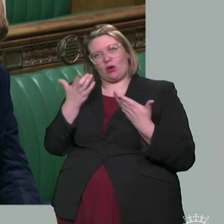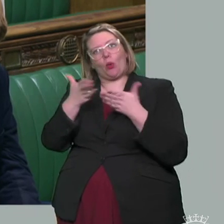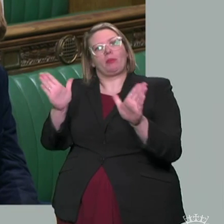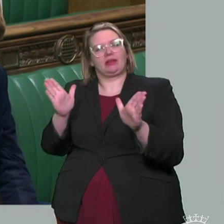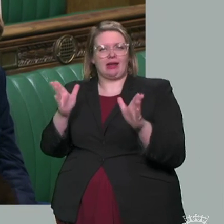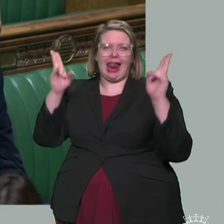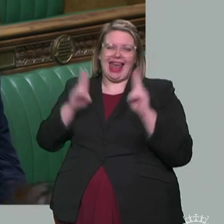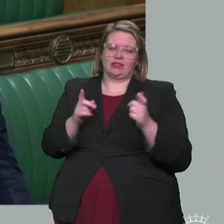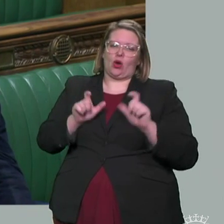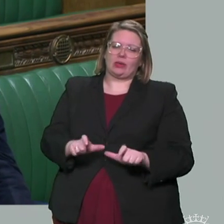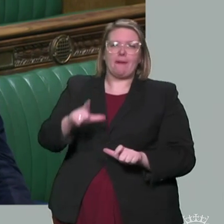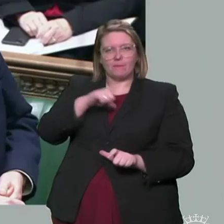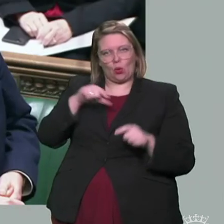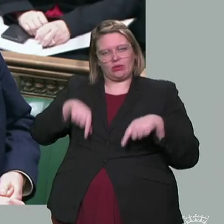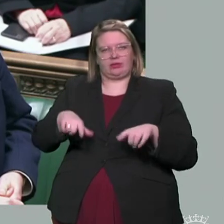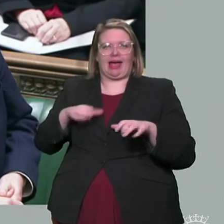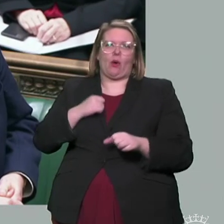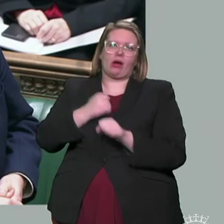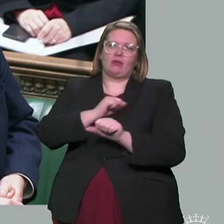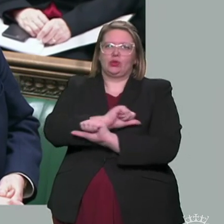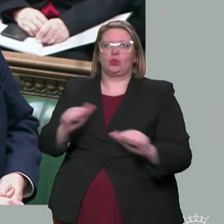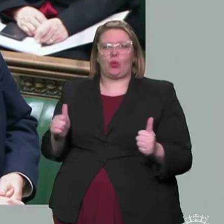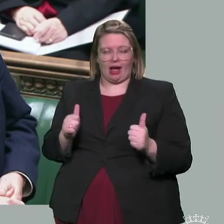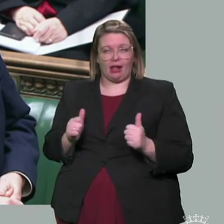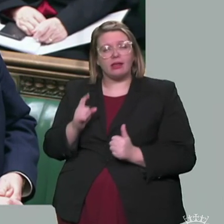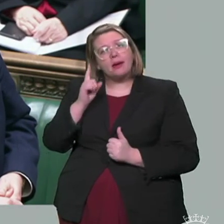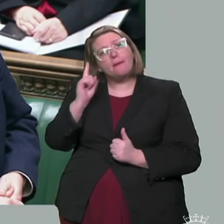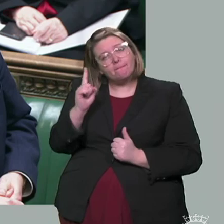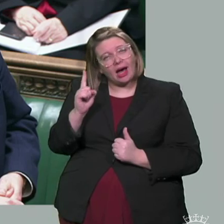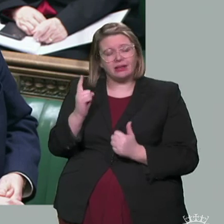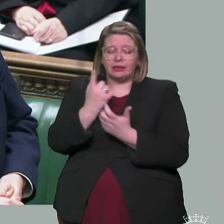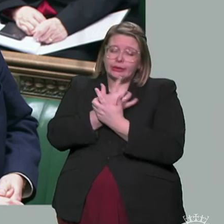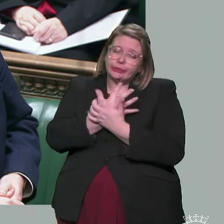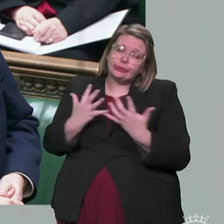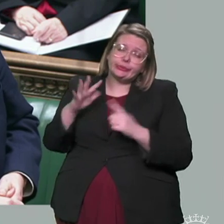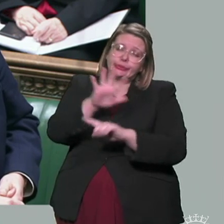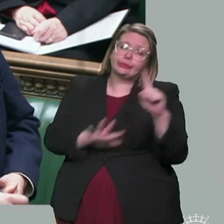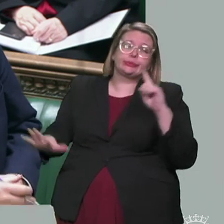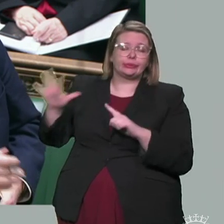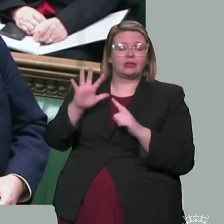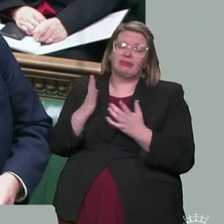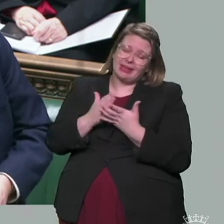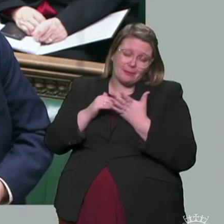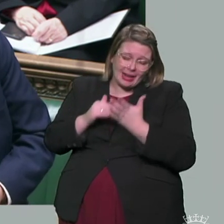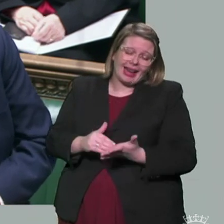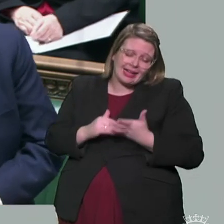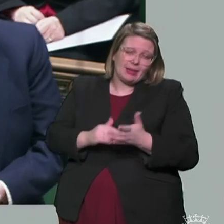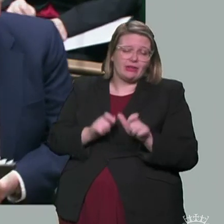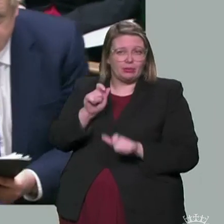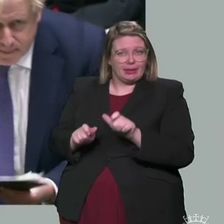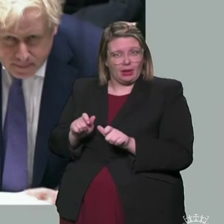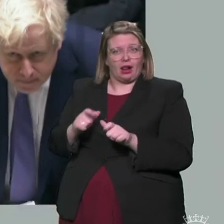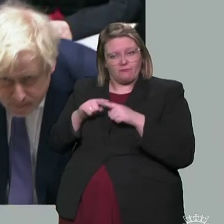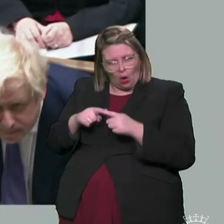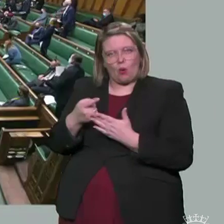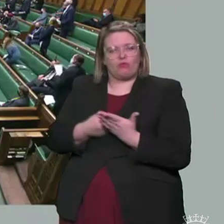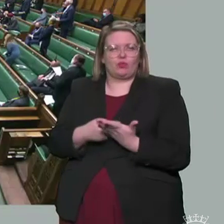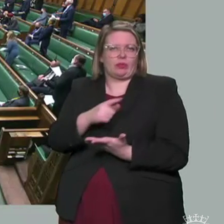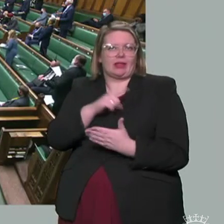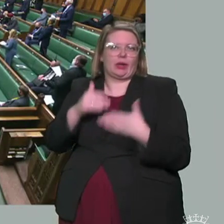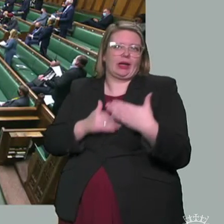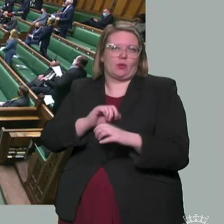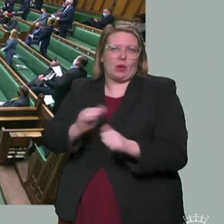That is thanks to the efforts of this Government, but also hundreds of thousands of people up and down the country—millions of people—who are doing the right thing.